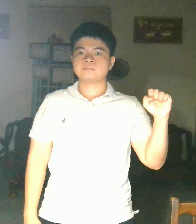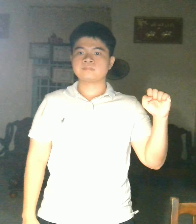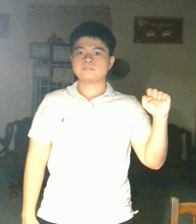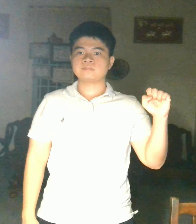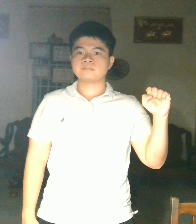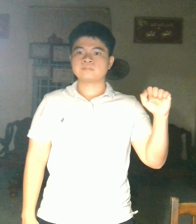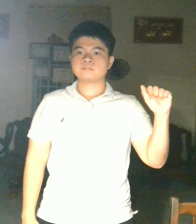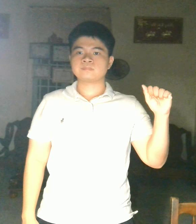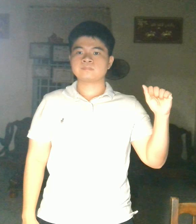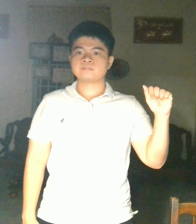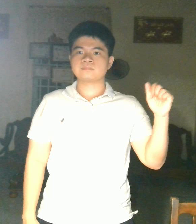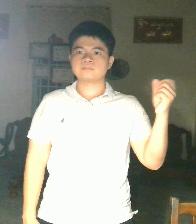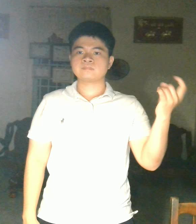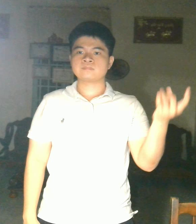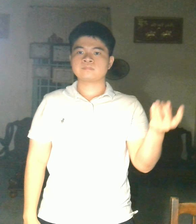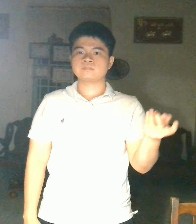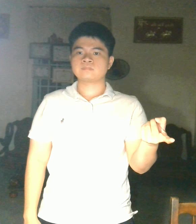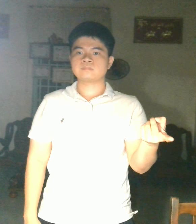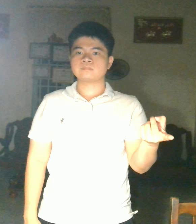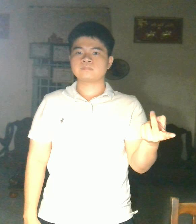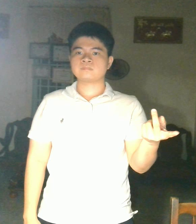ă